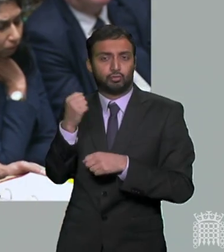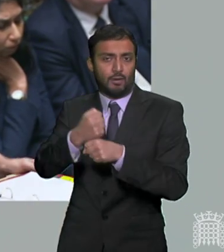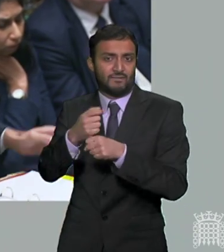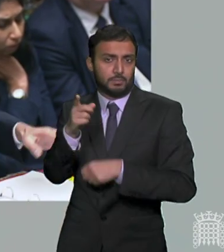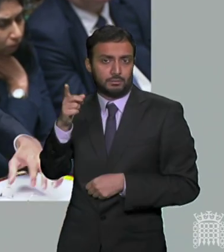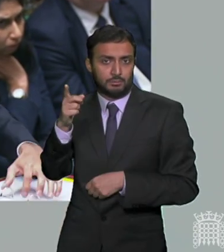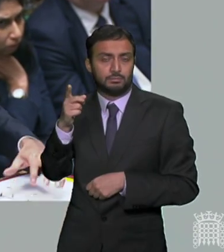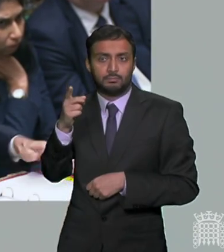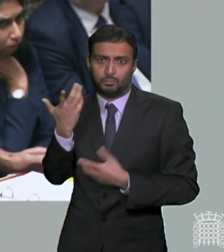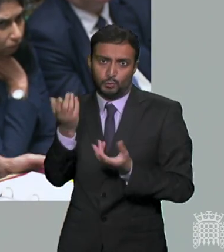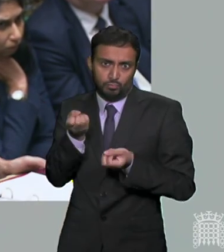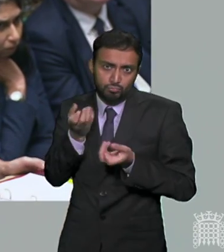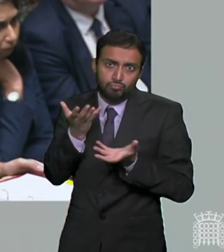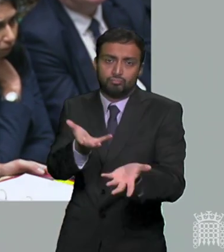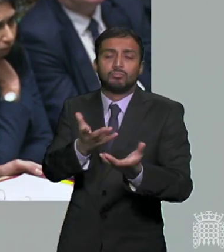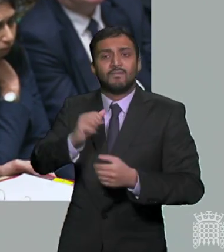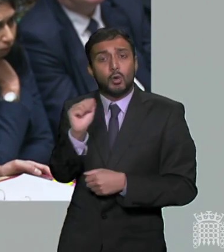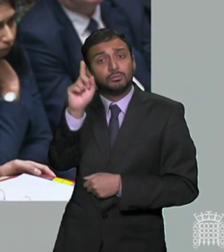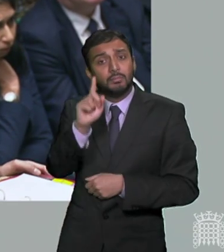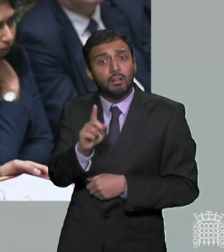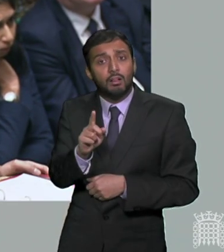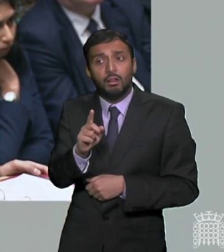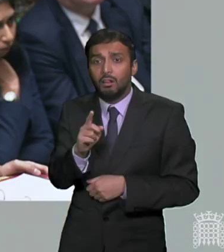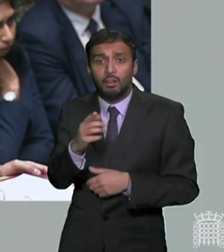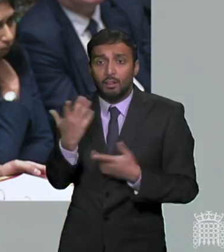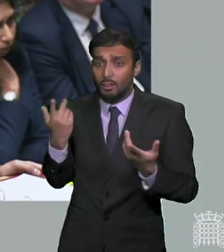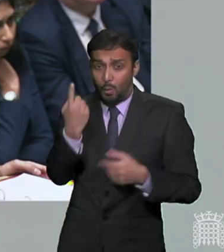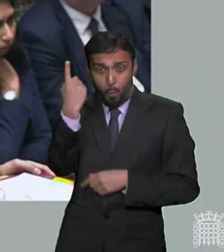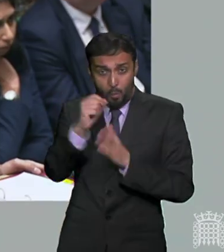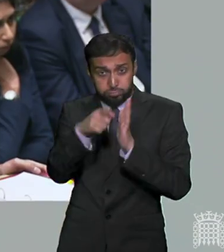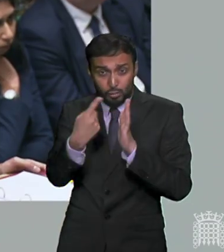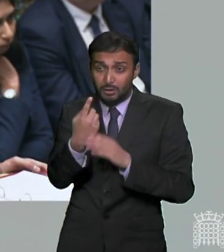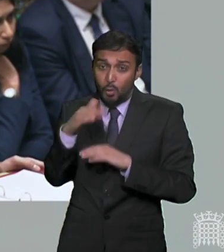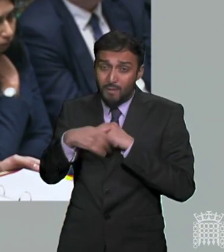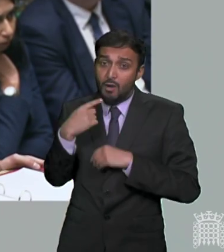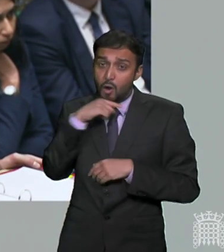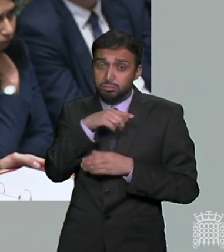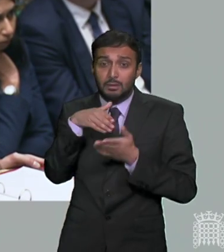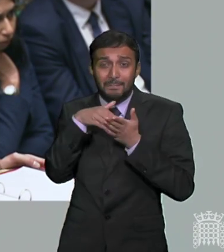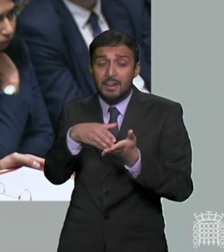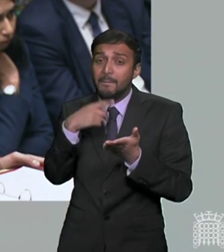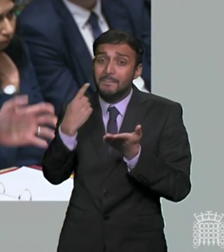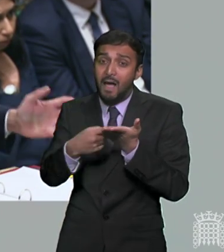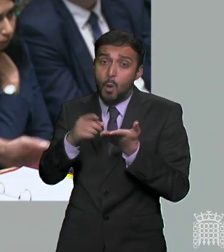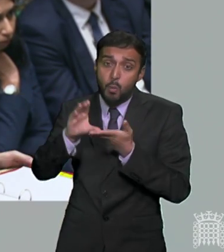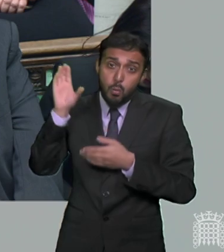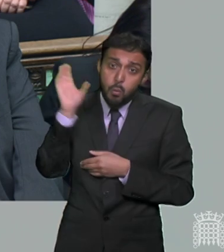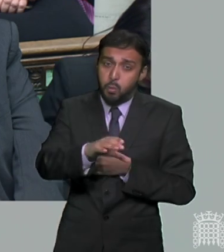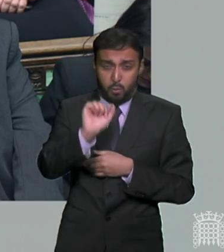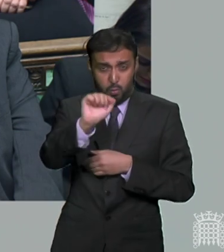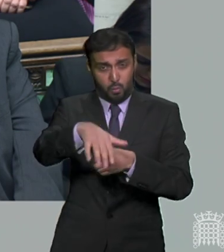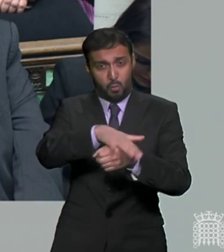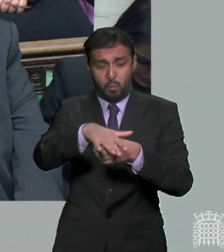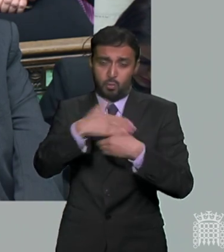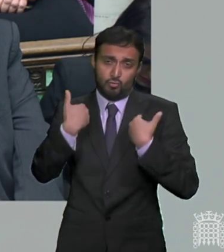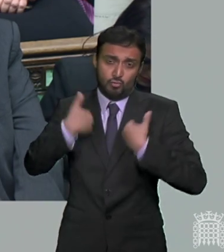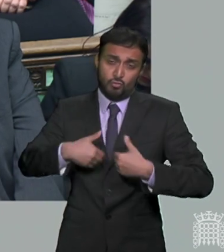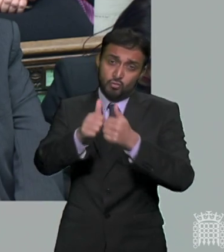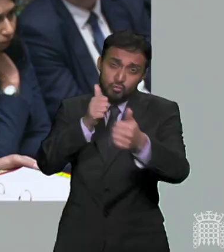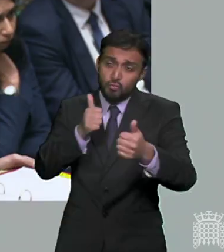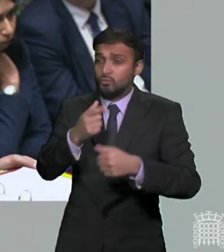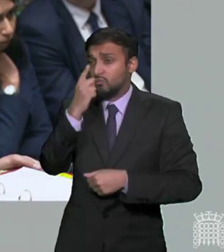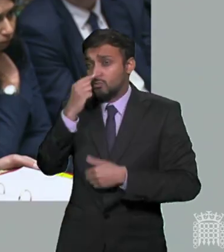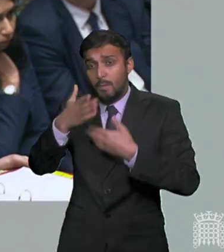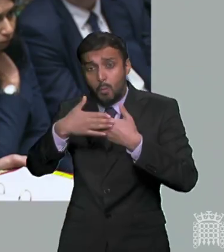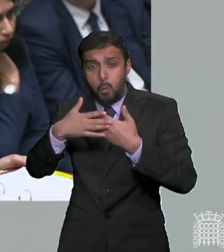Indeed, the Ayrshire growth deal is investing over £100 million to make use of his region’s strong industrial heritage, potentially making more use of renewable energy.